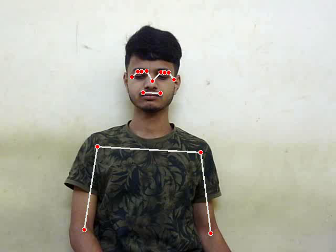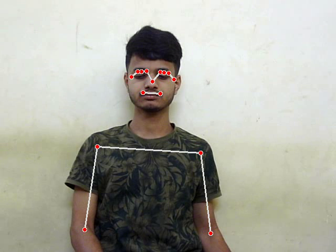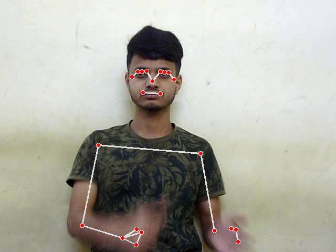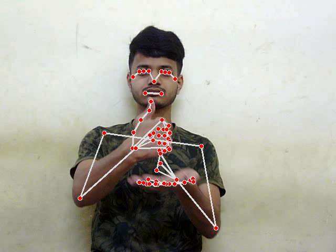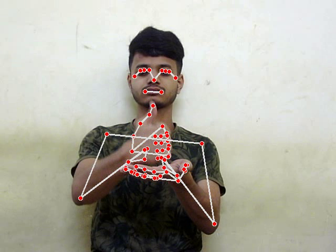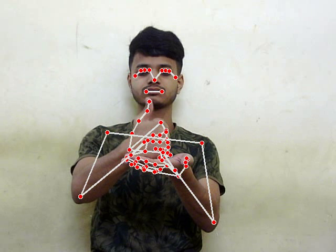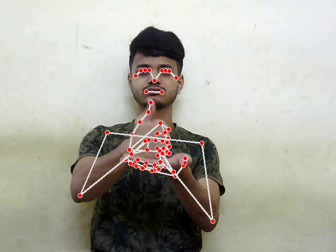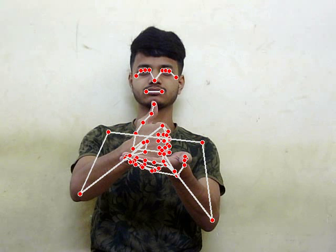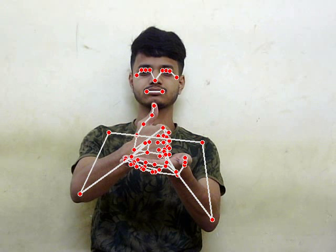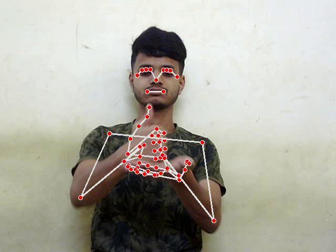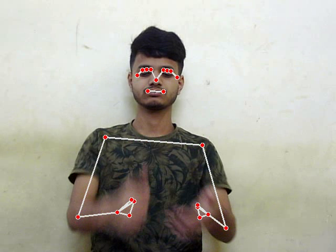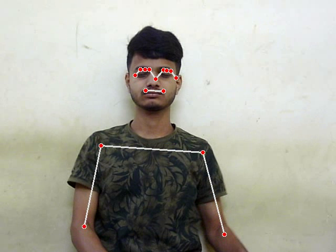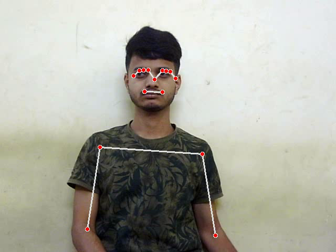help